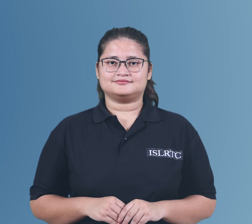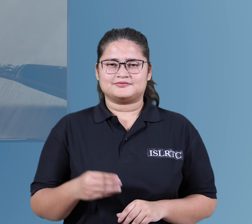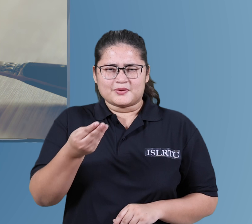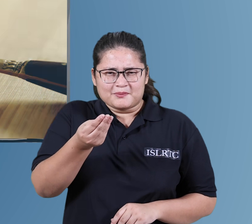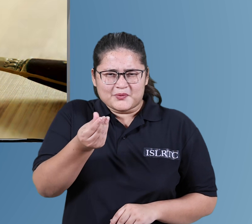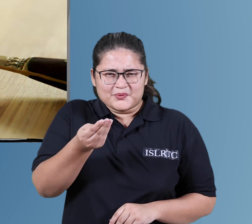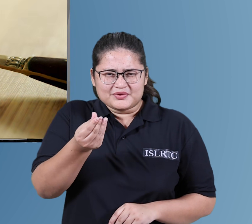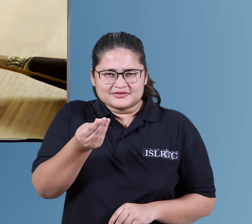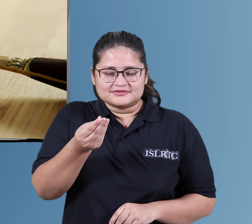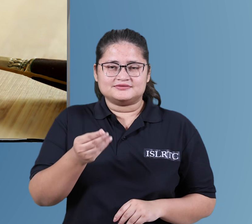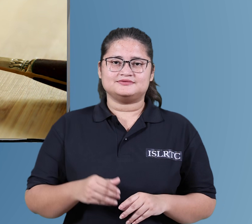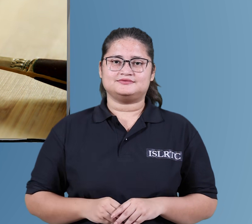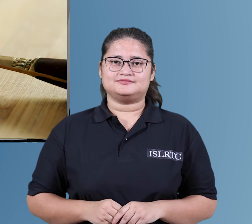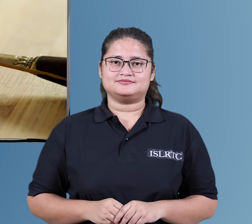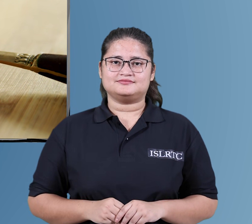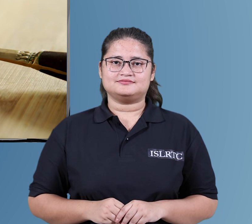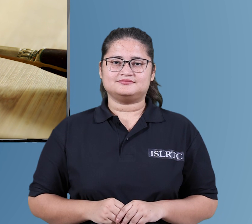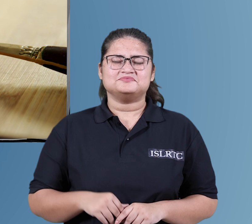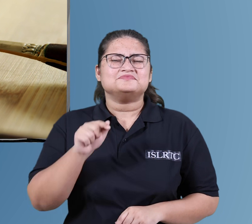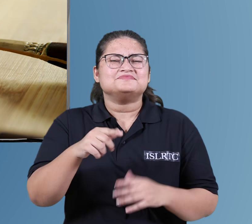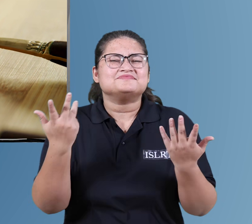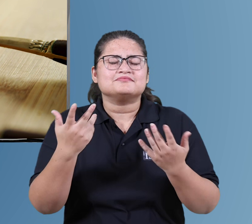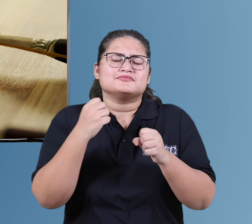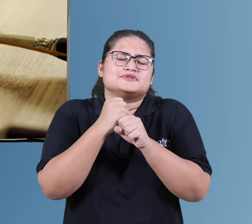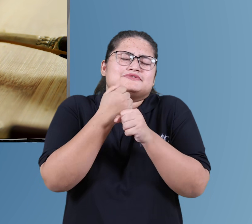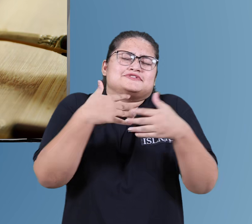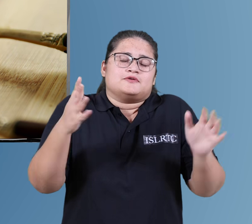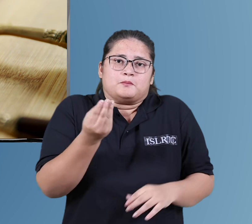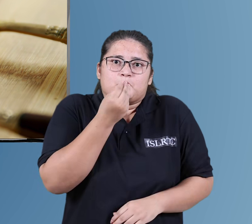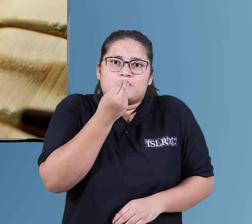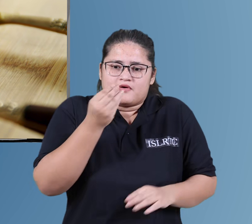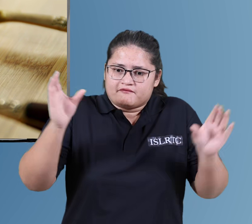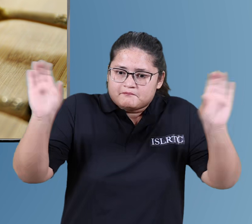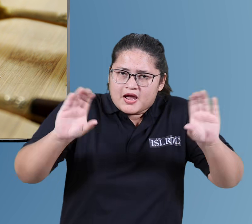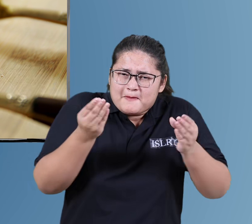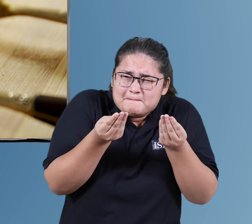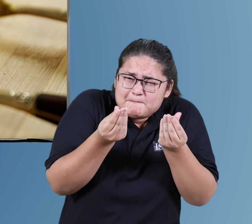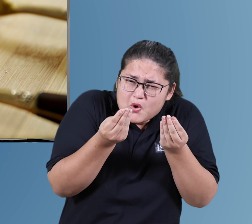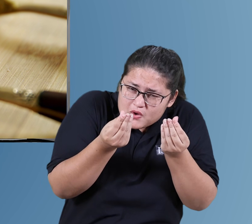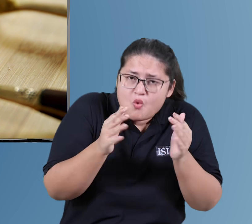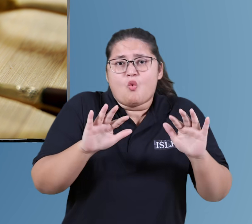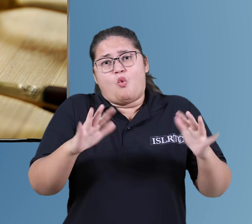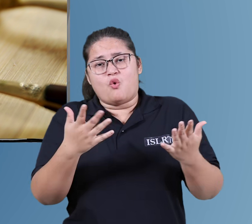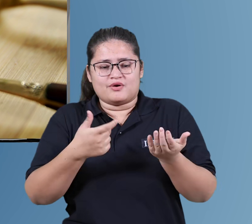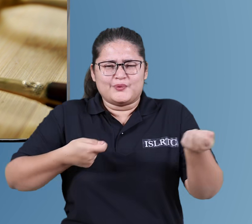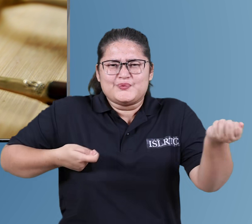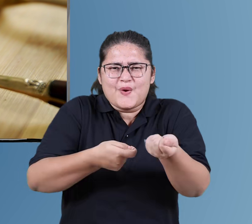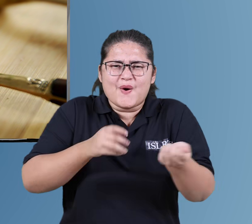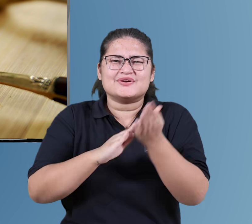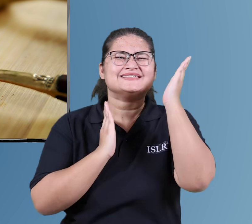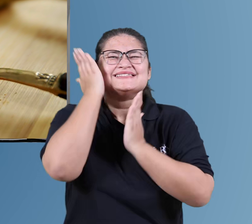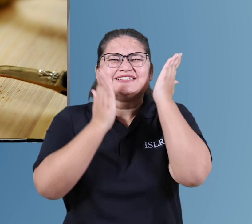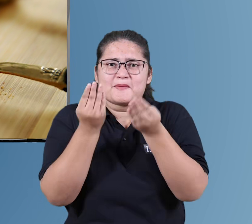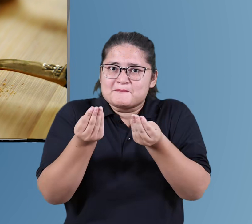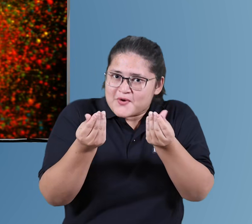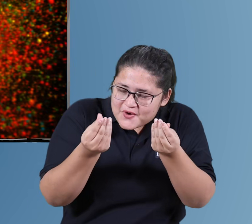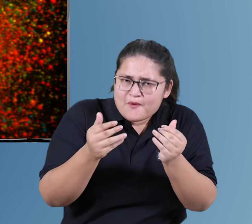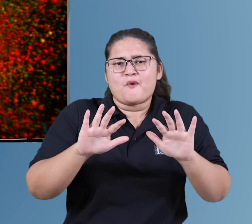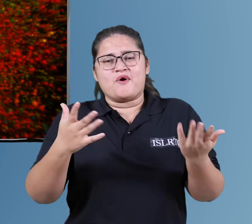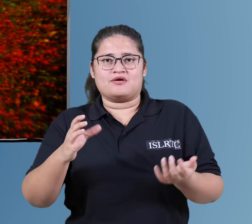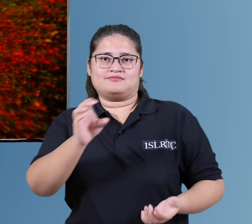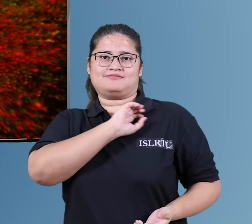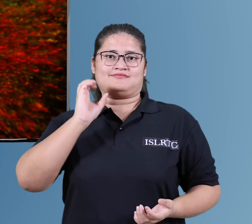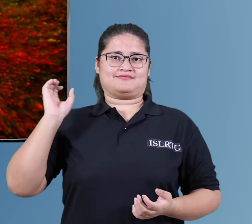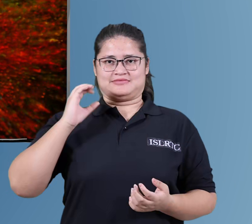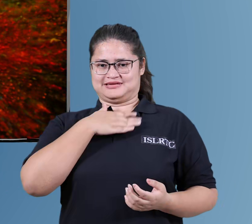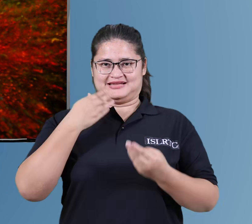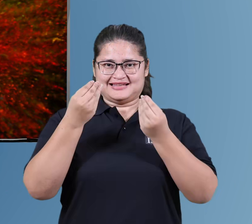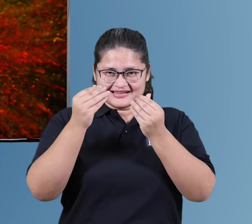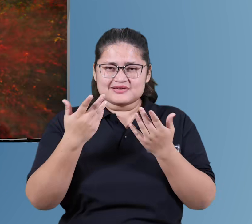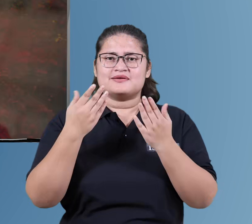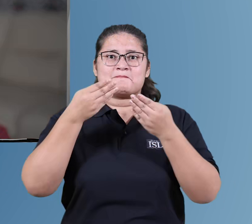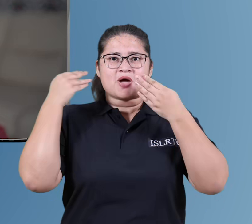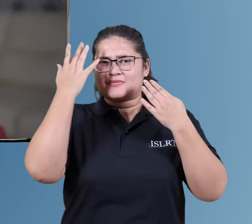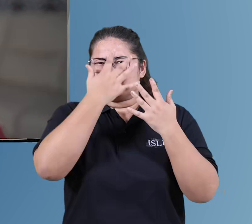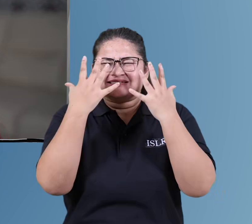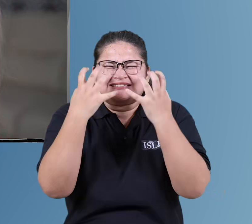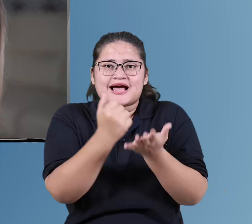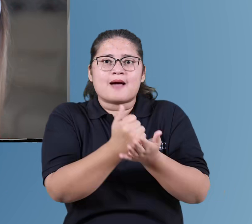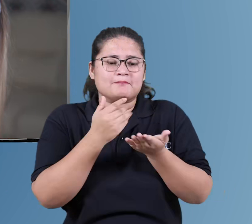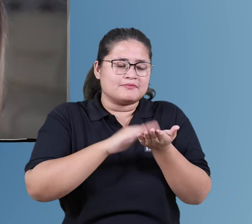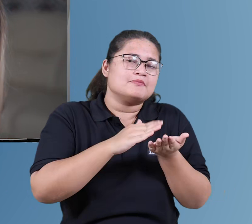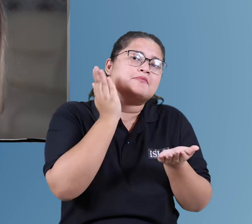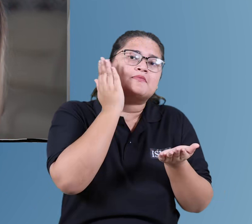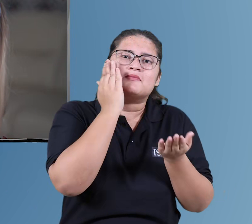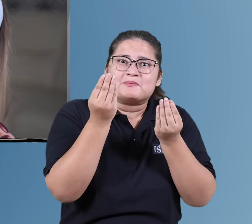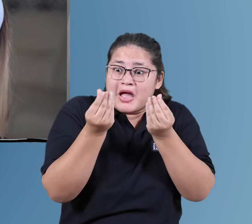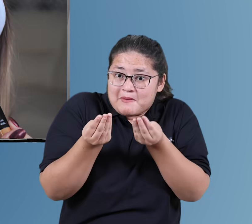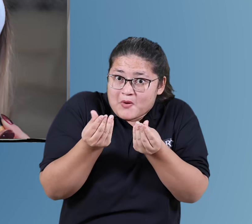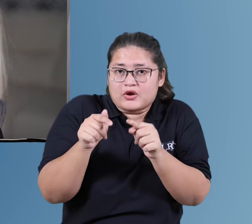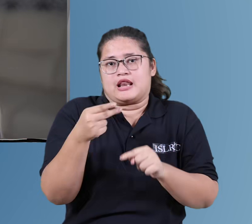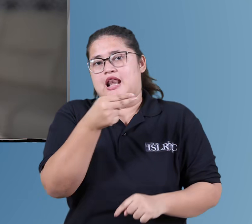Powder Powder refers to a fine, dry substance applied to the skin.